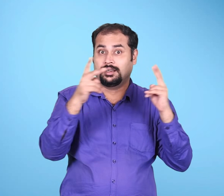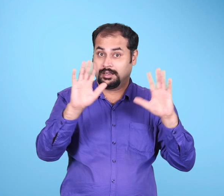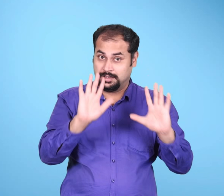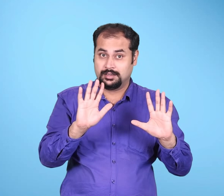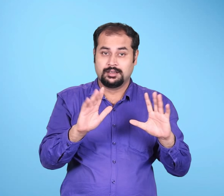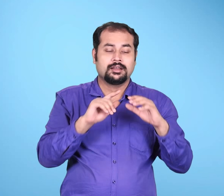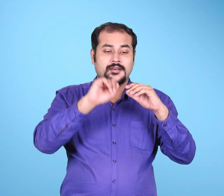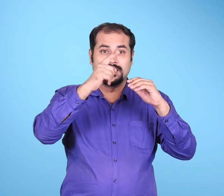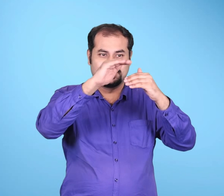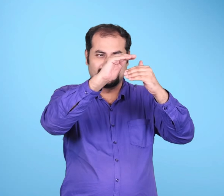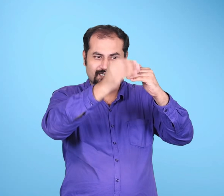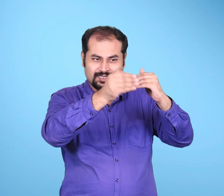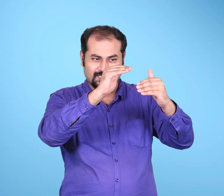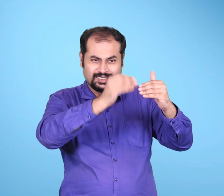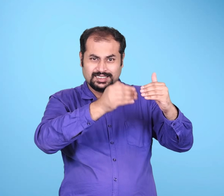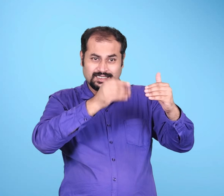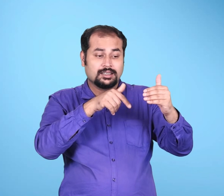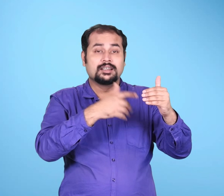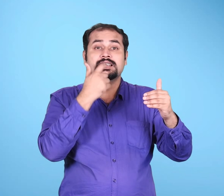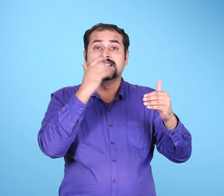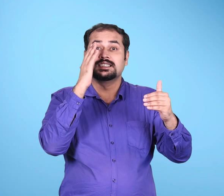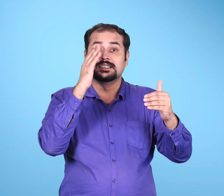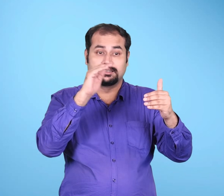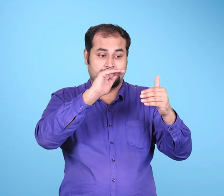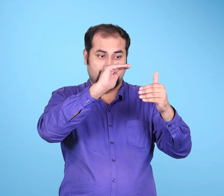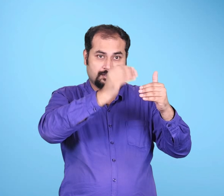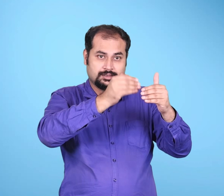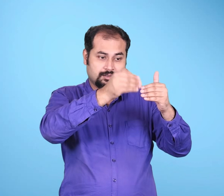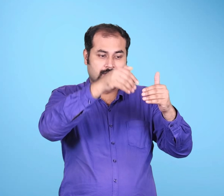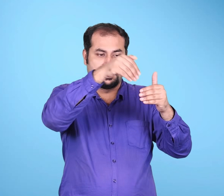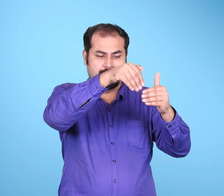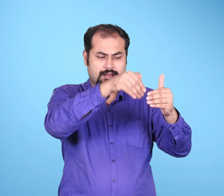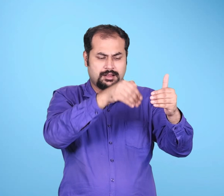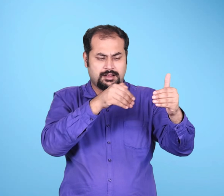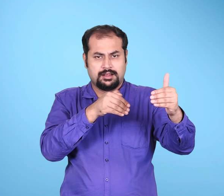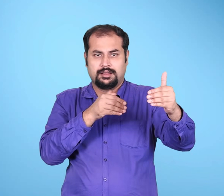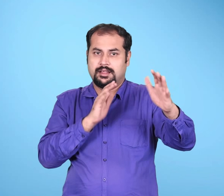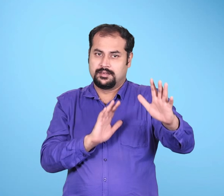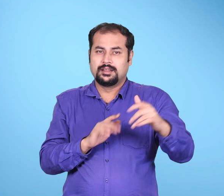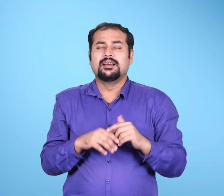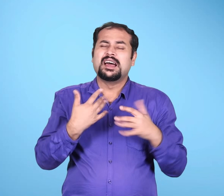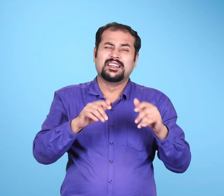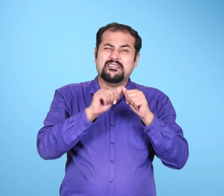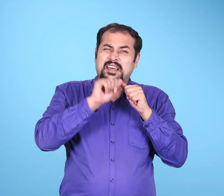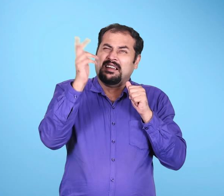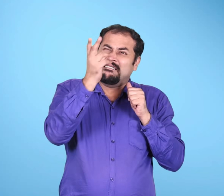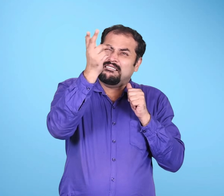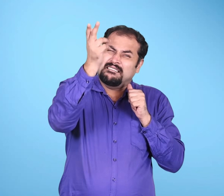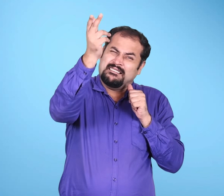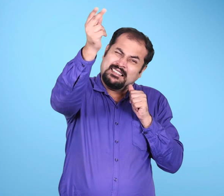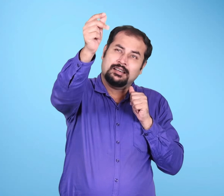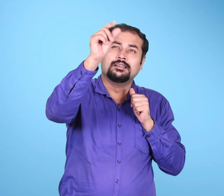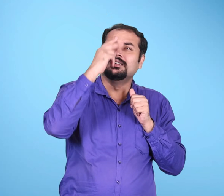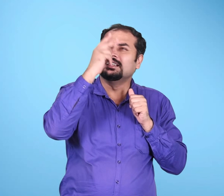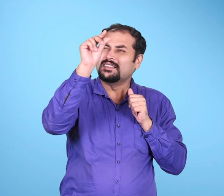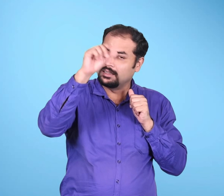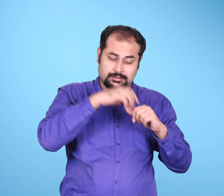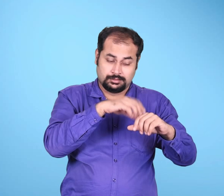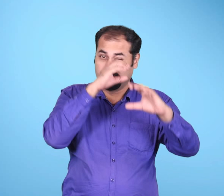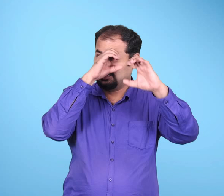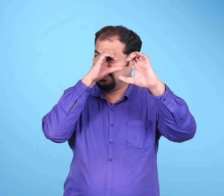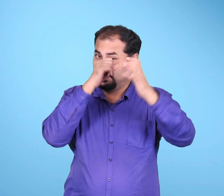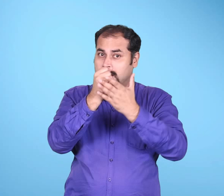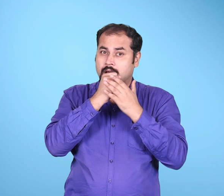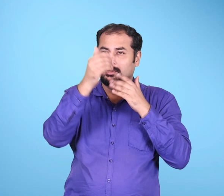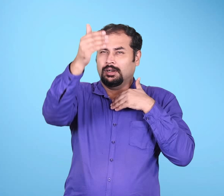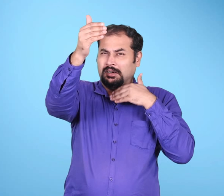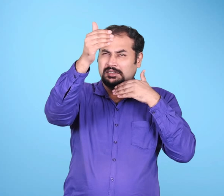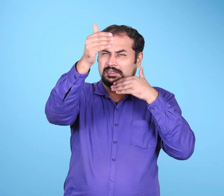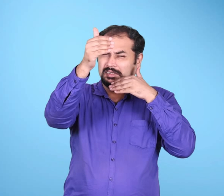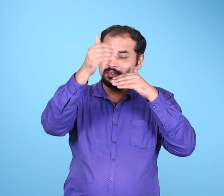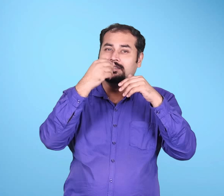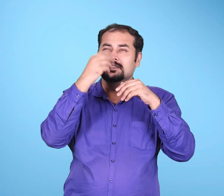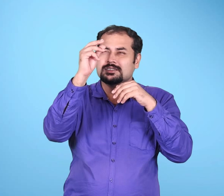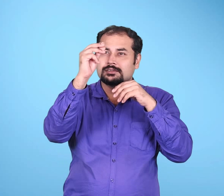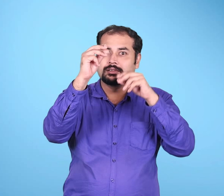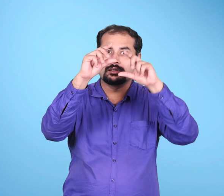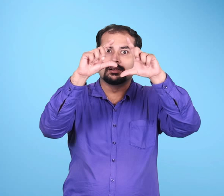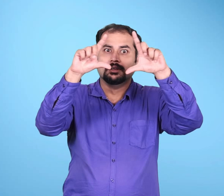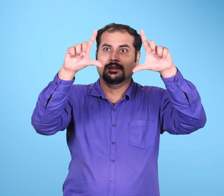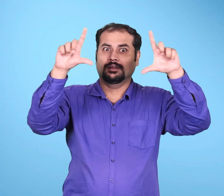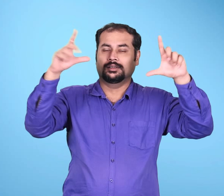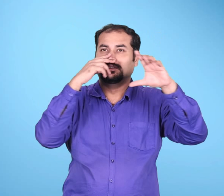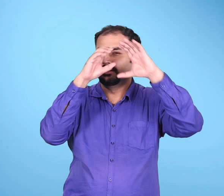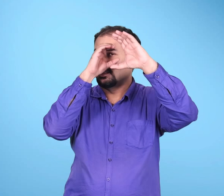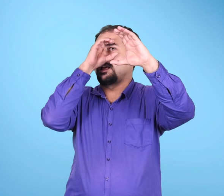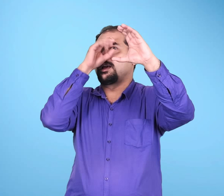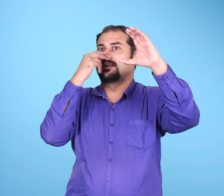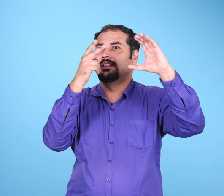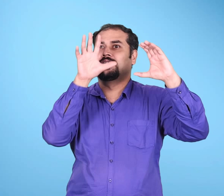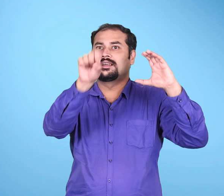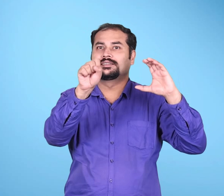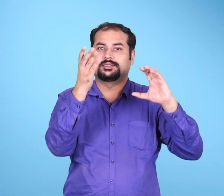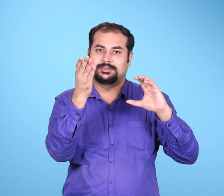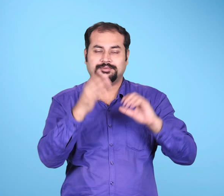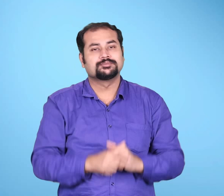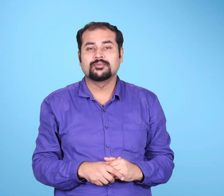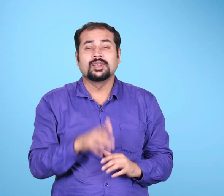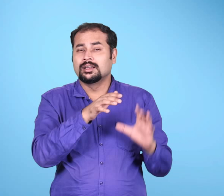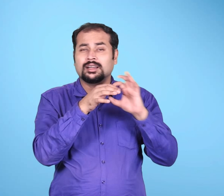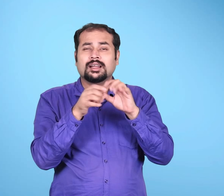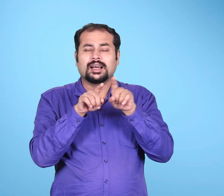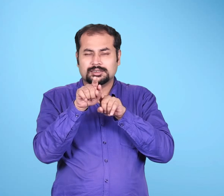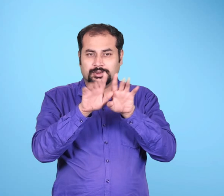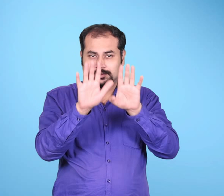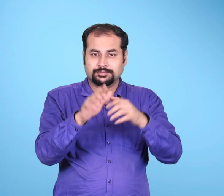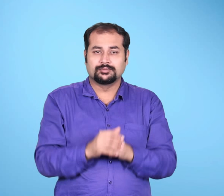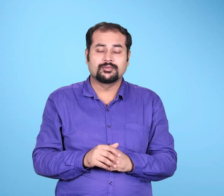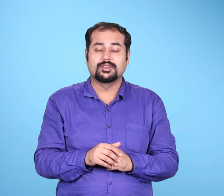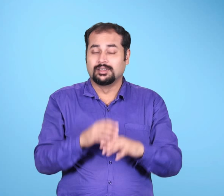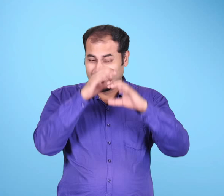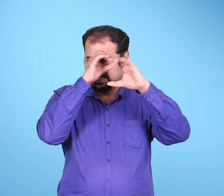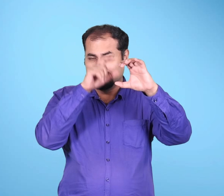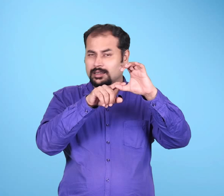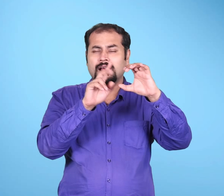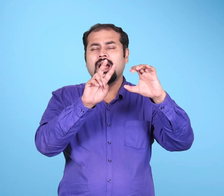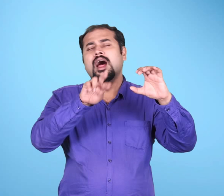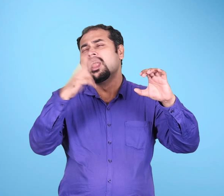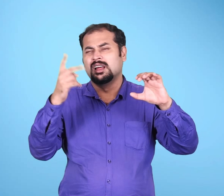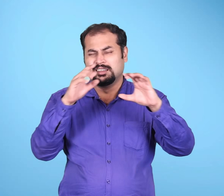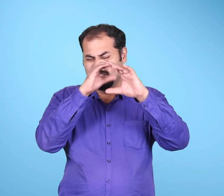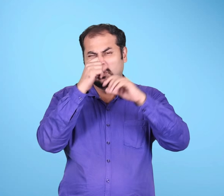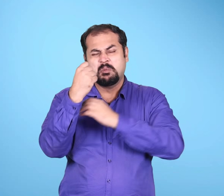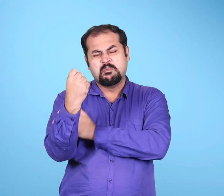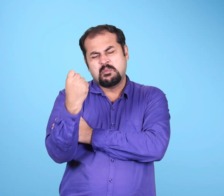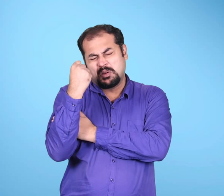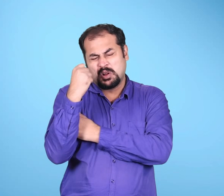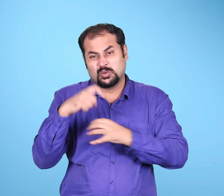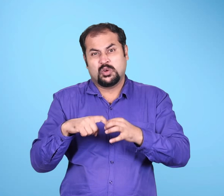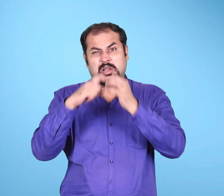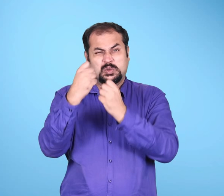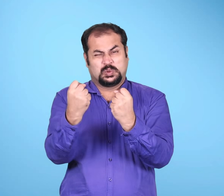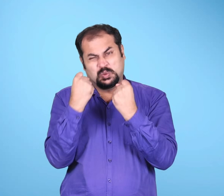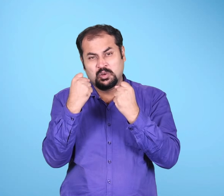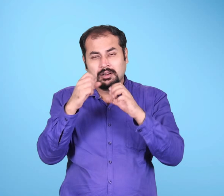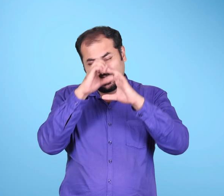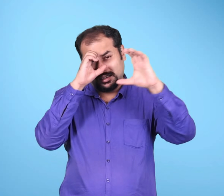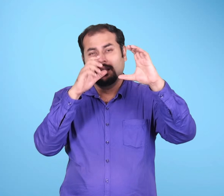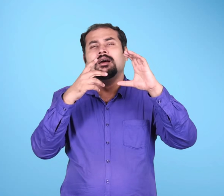objects look nearer and larger. For example, powerful telescopes help to see celestial bodies